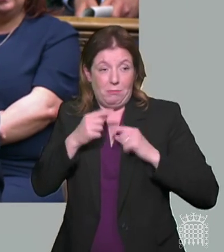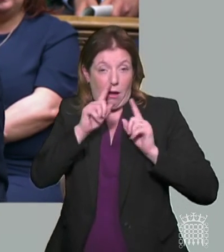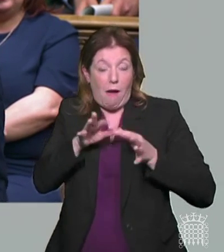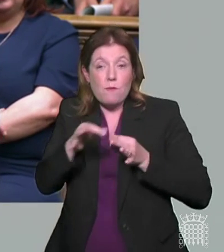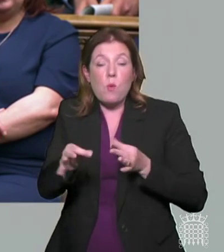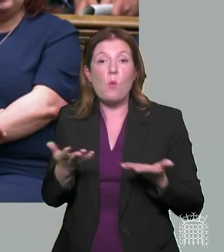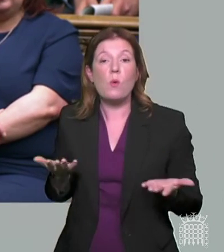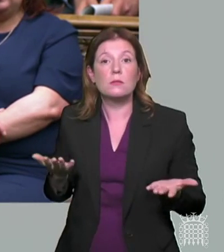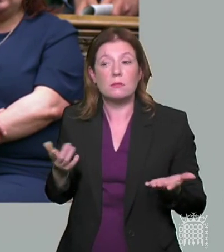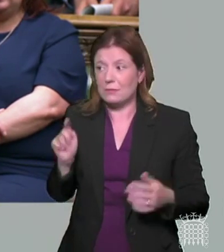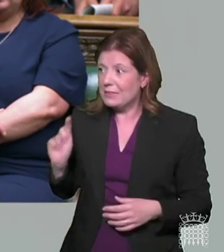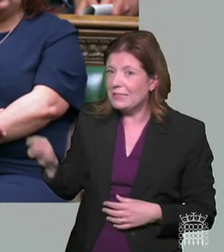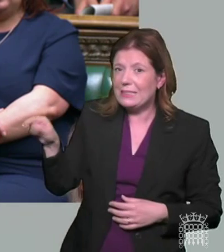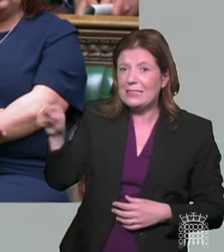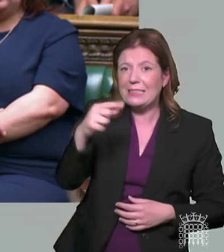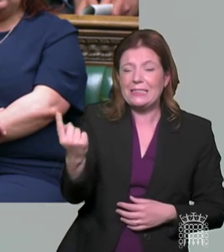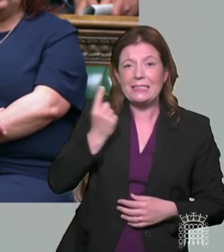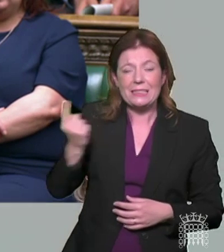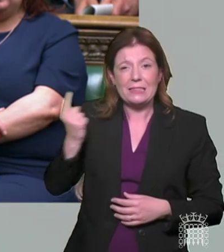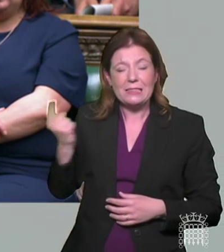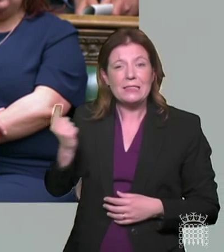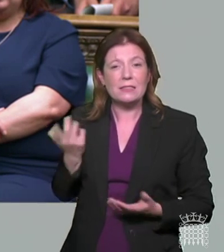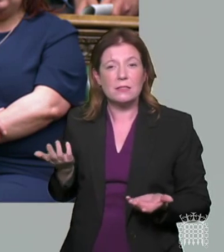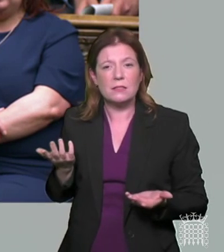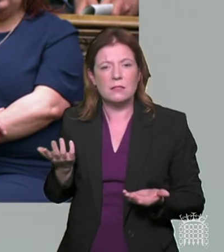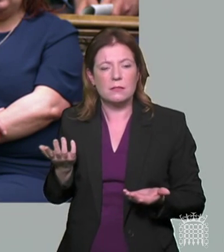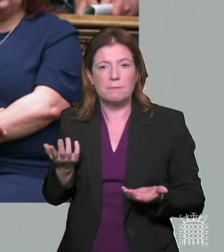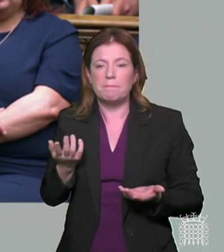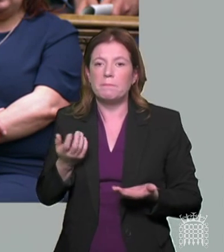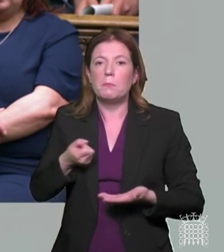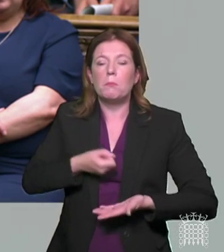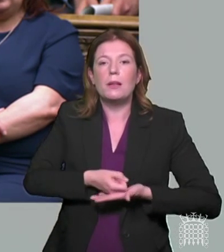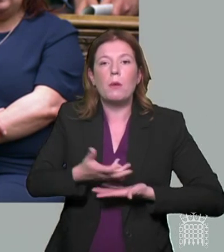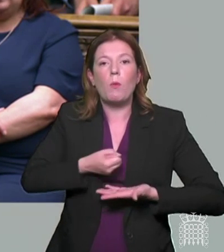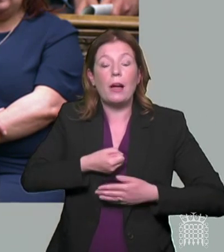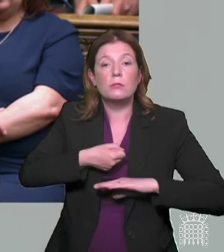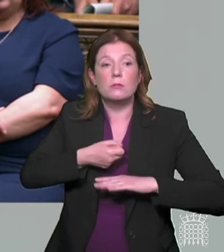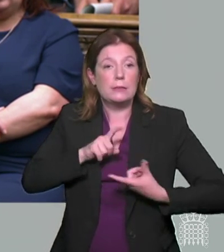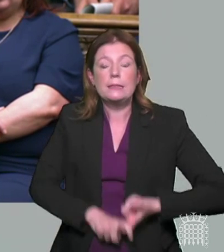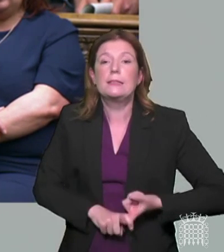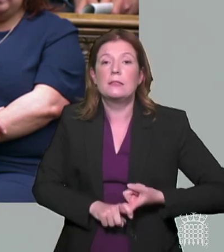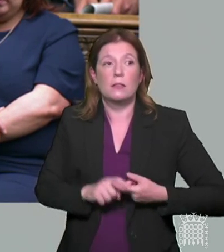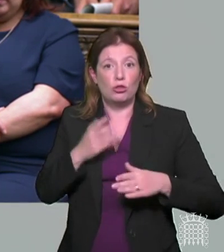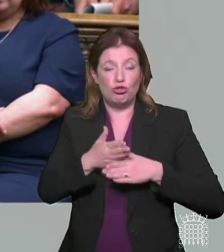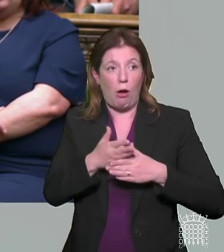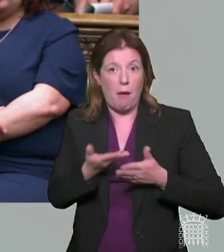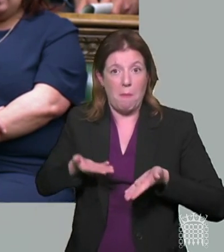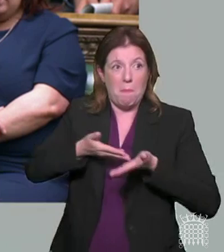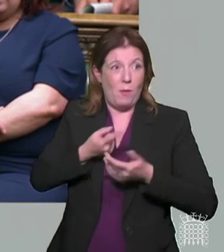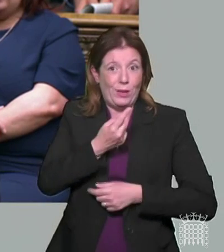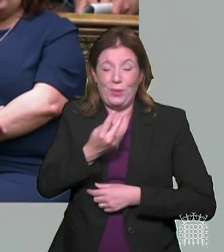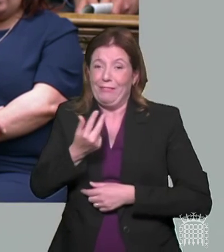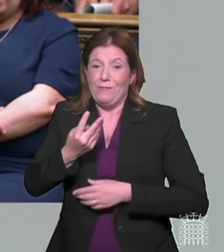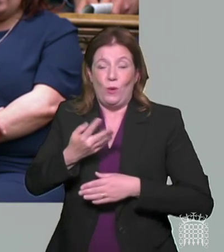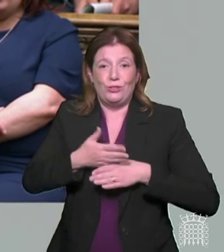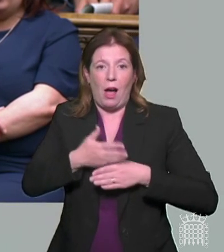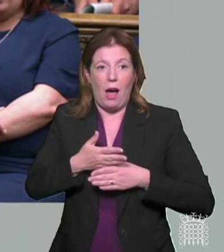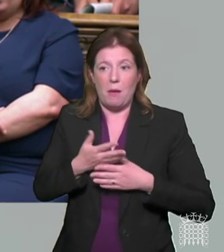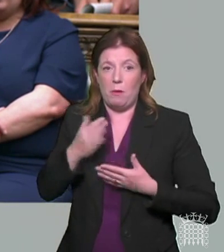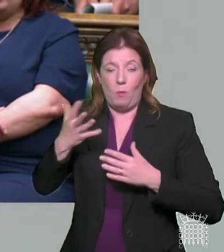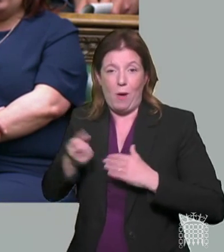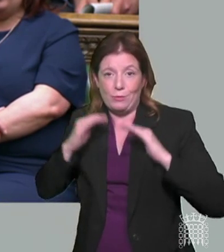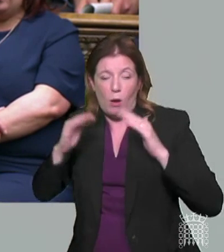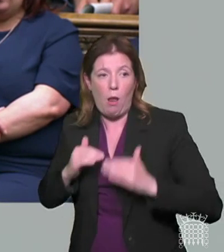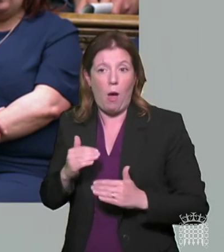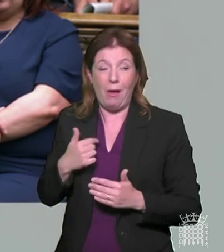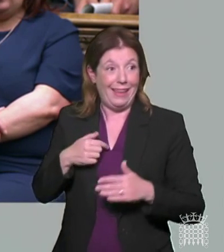At the same time, people are anchored to the minimum wage, working two, three, four or five jobs on low wages with in-work benefits.